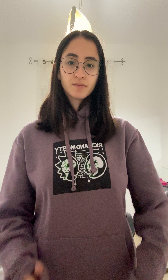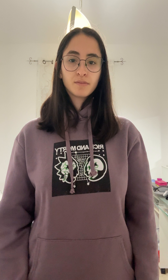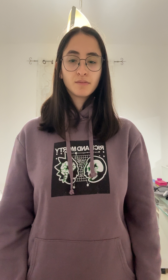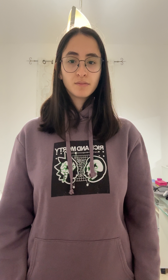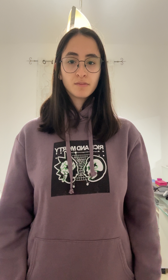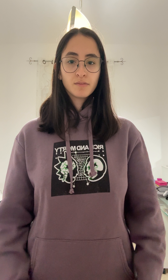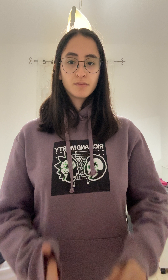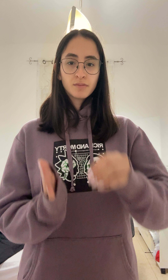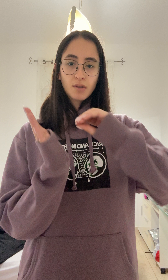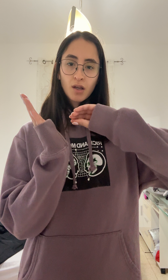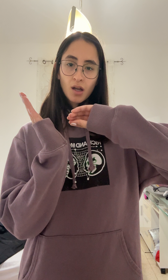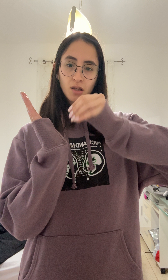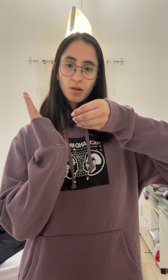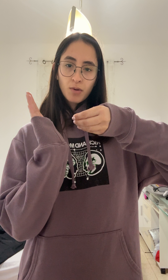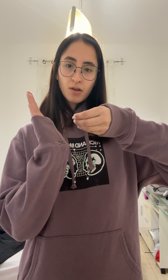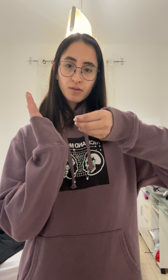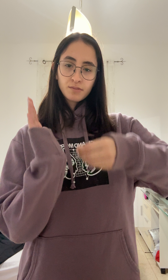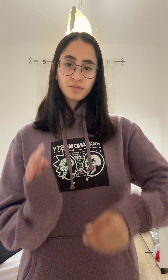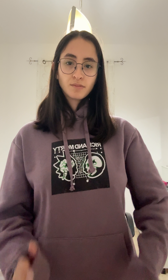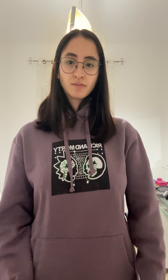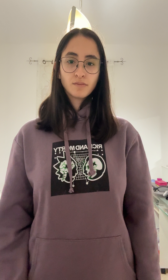חתימה